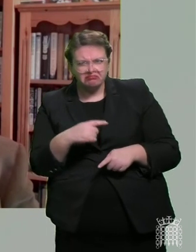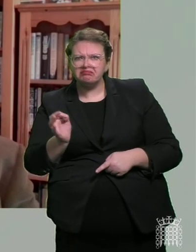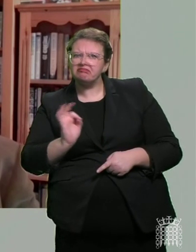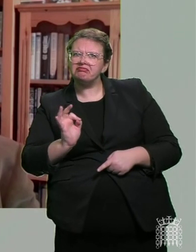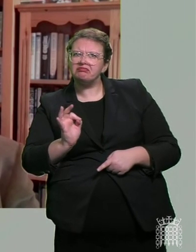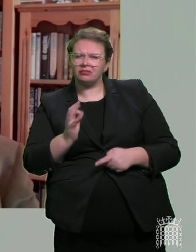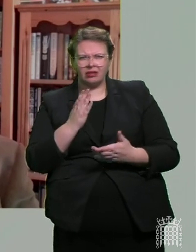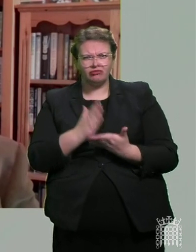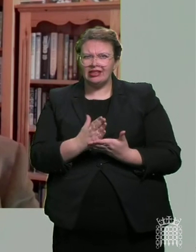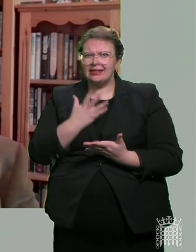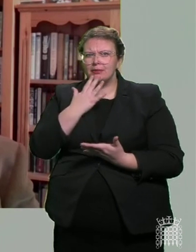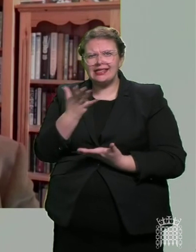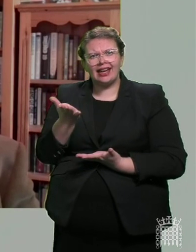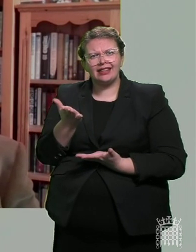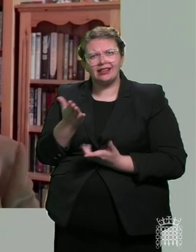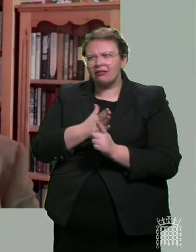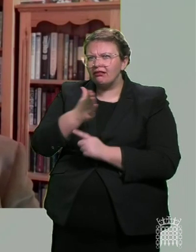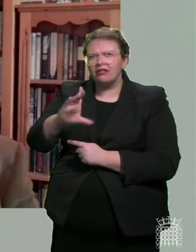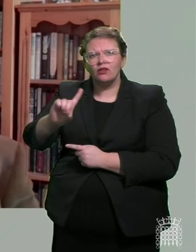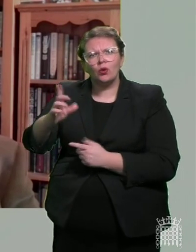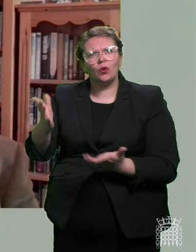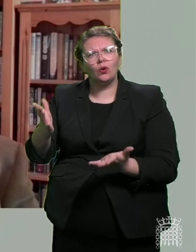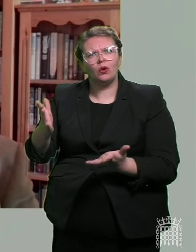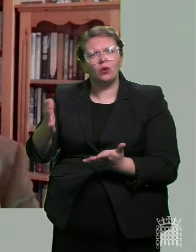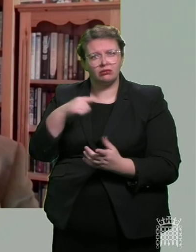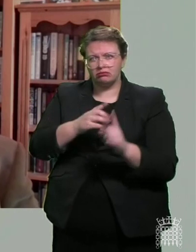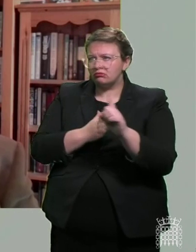That is the situation they are in.